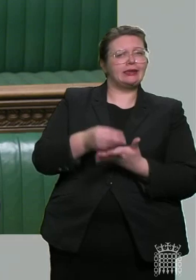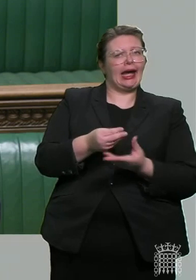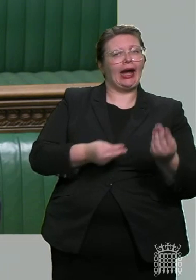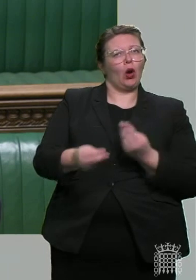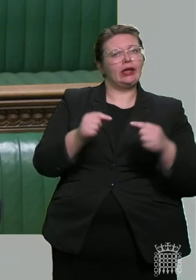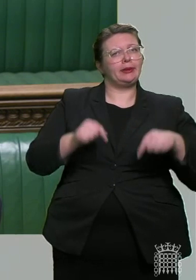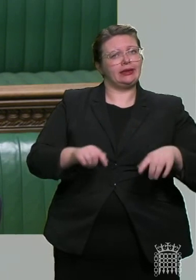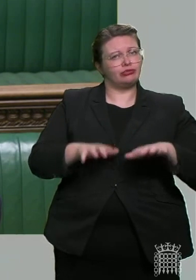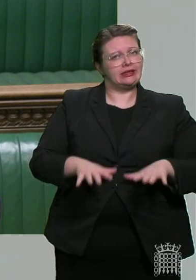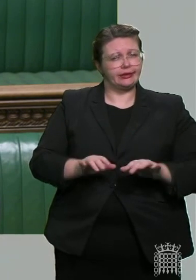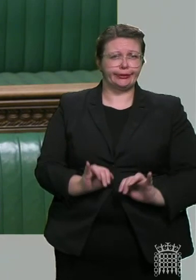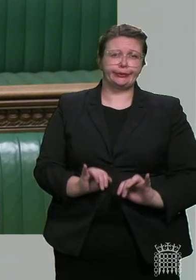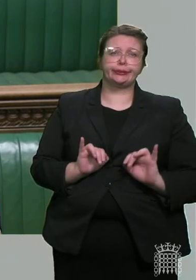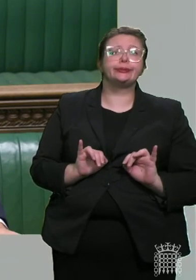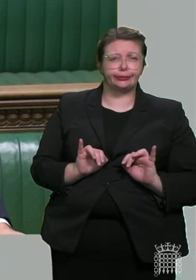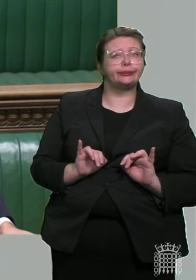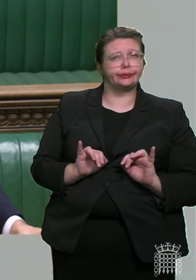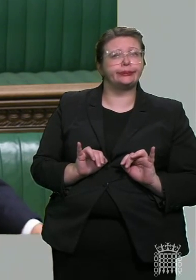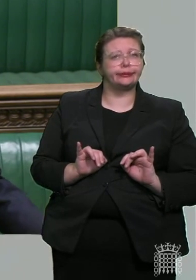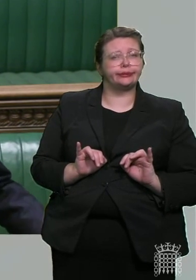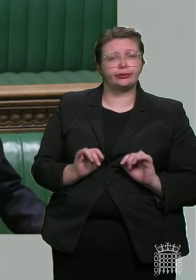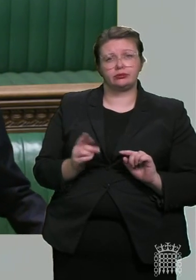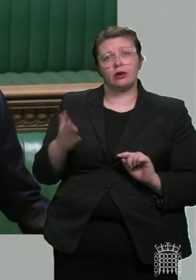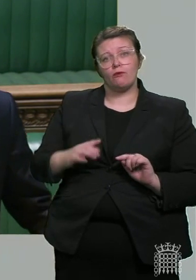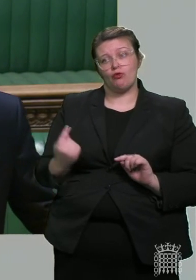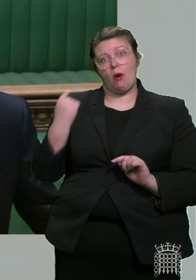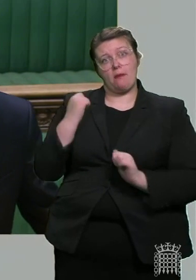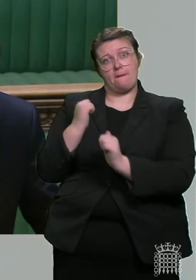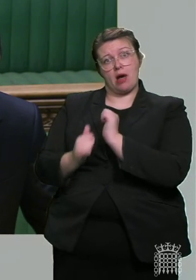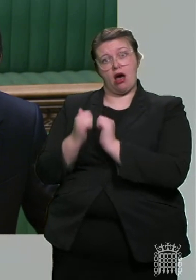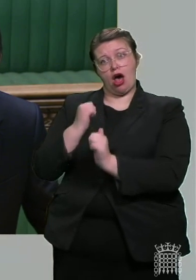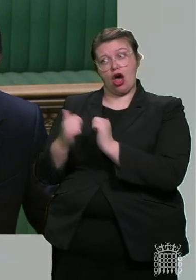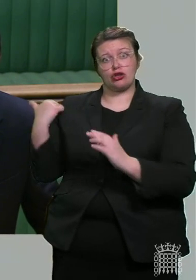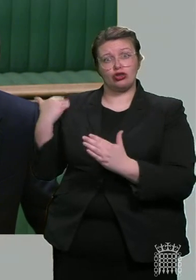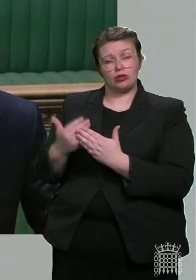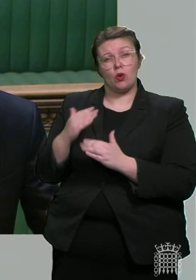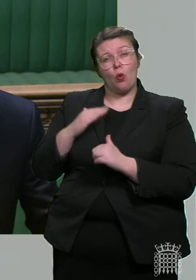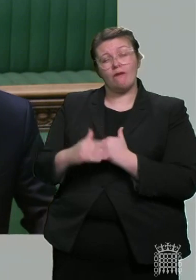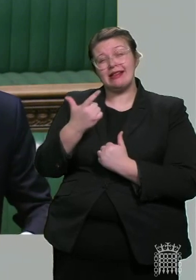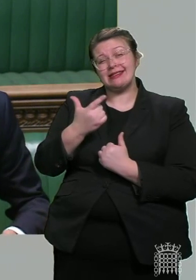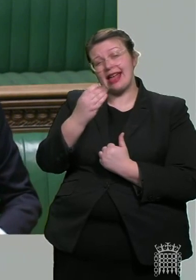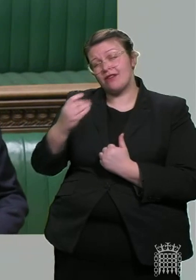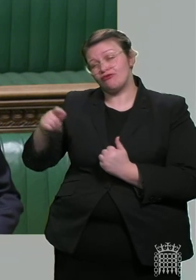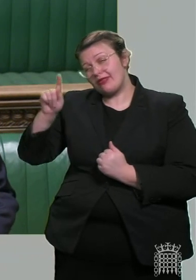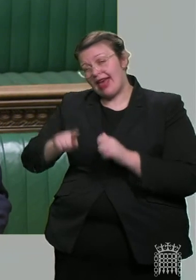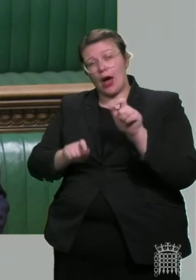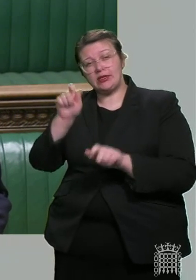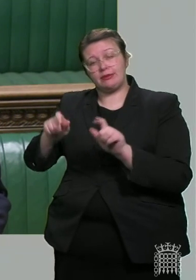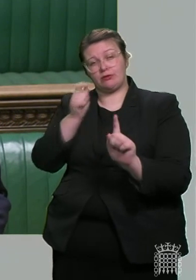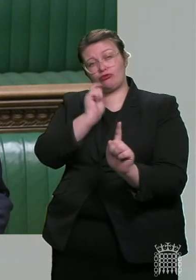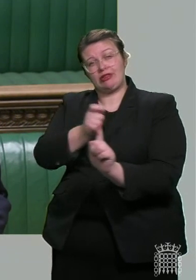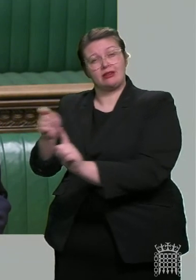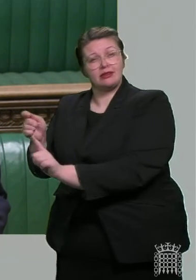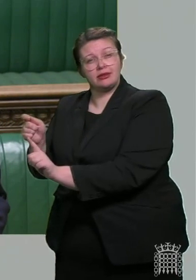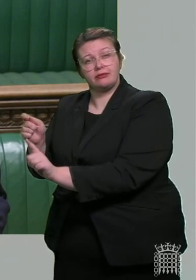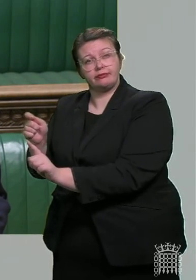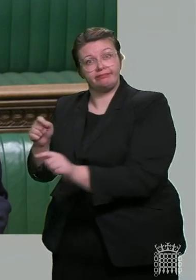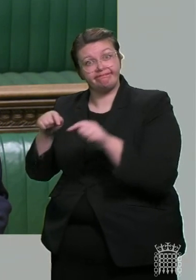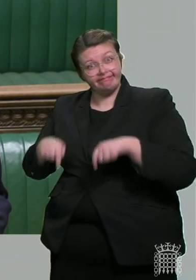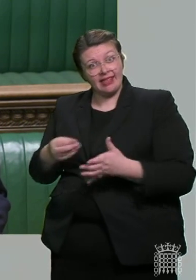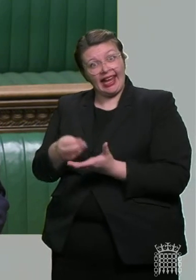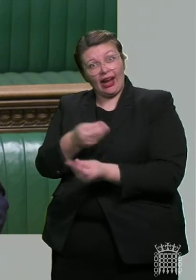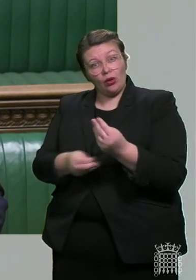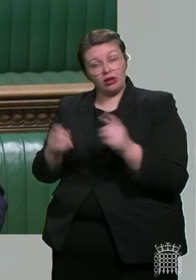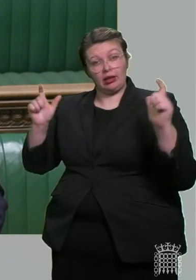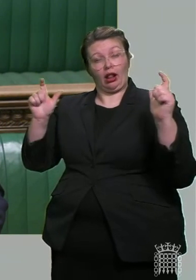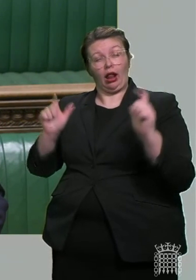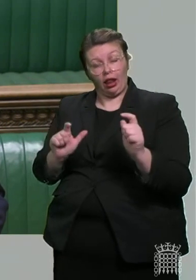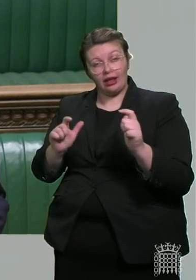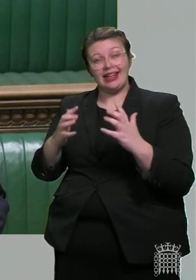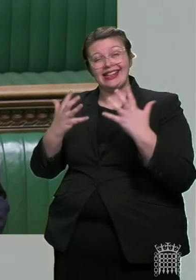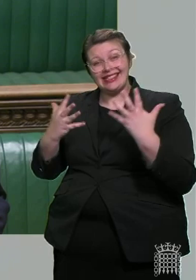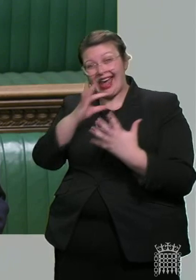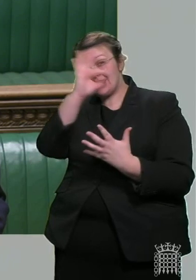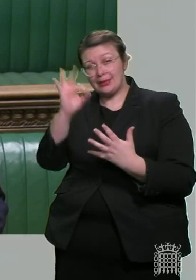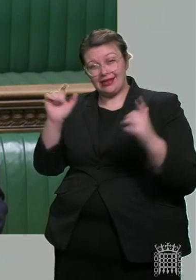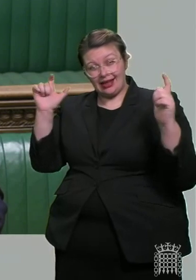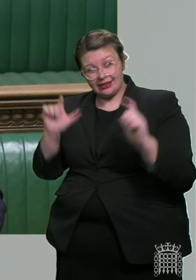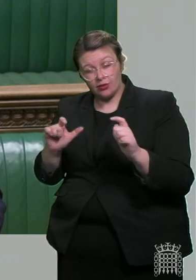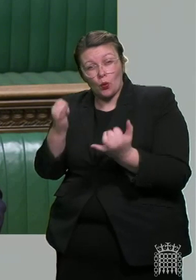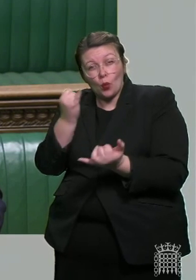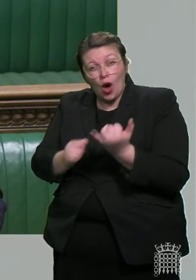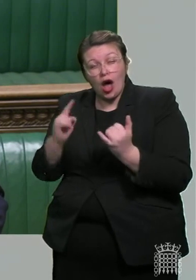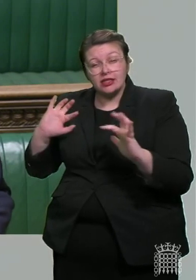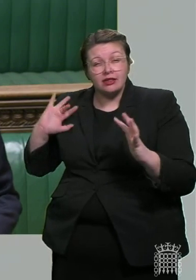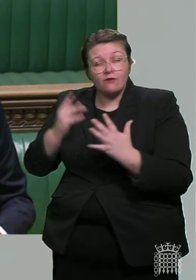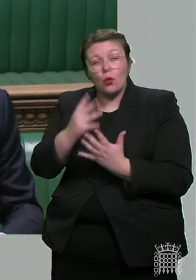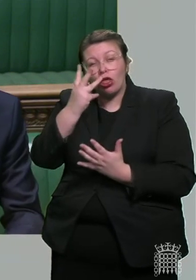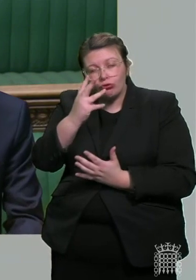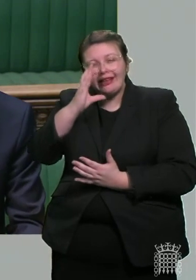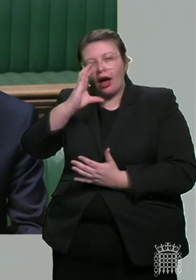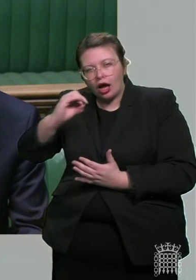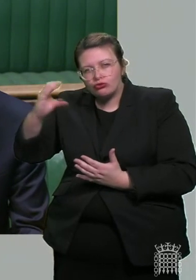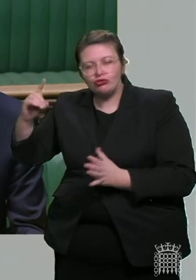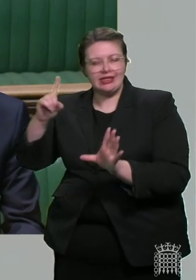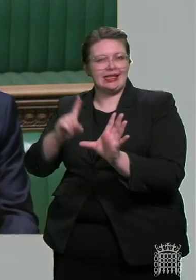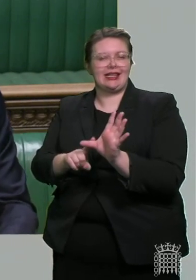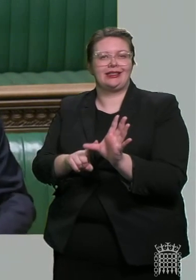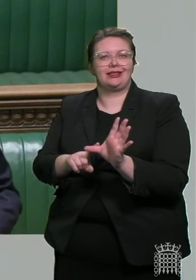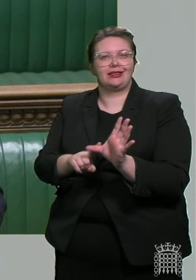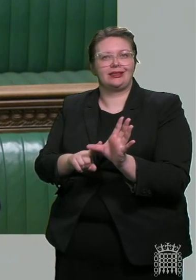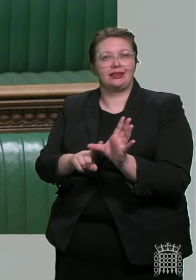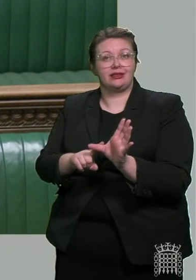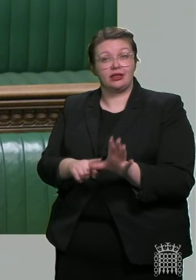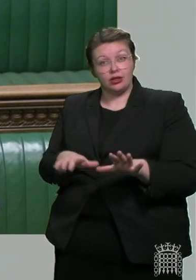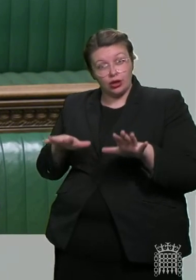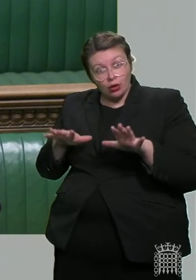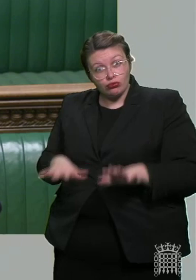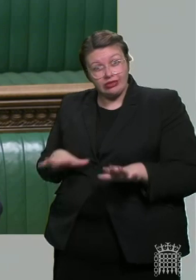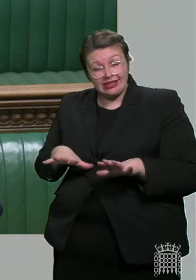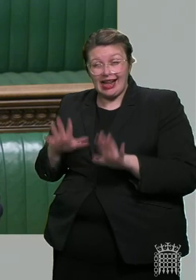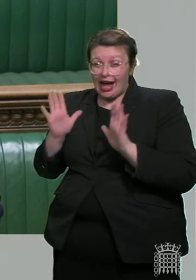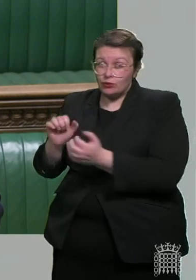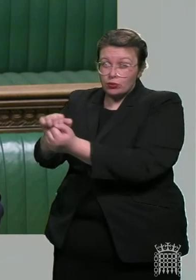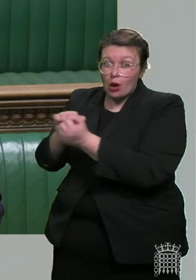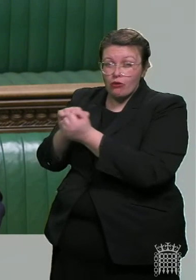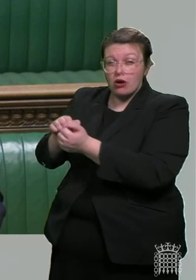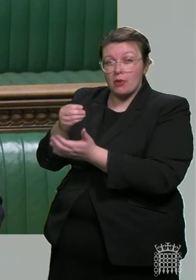Since March, over 700,000 people have lost their jobs, our economy has shrunk by 10%—the largest fall in over 300 years—and our borrowing is the highest it has been outside of wartime.